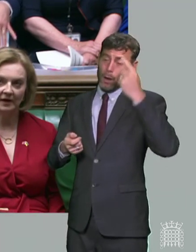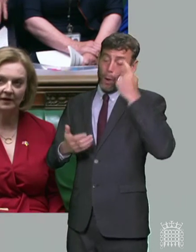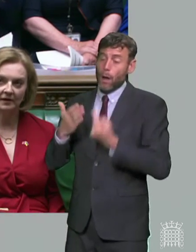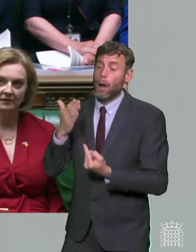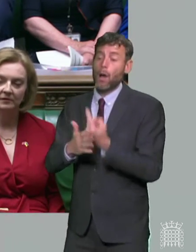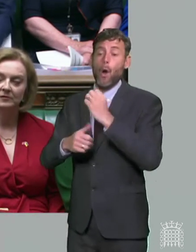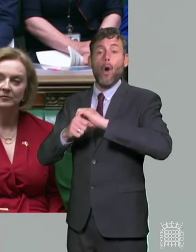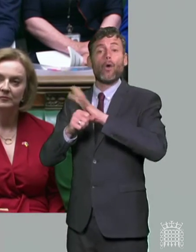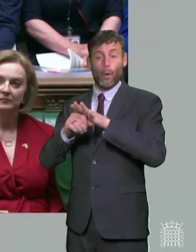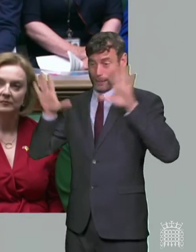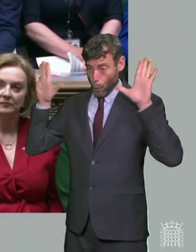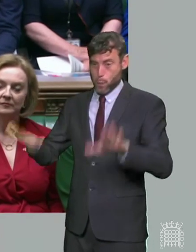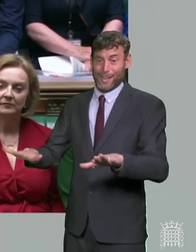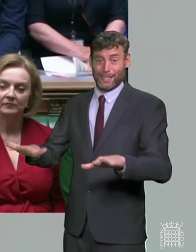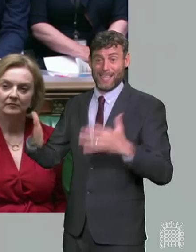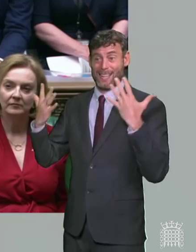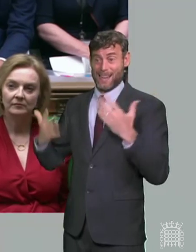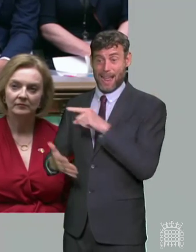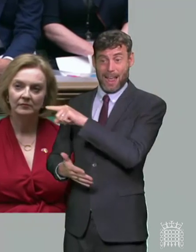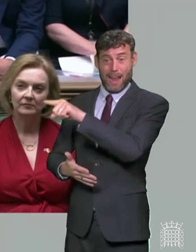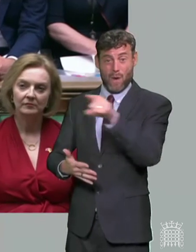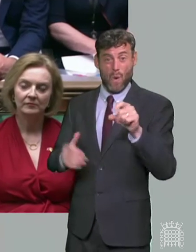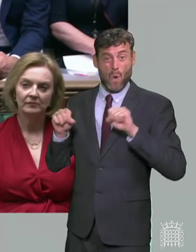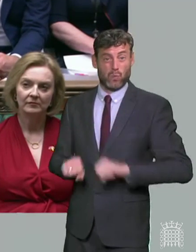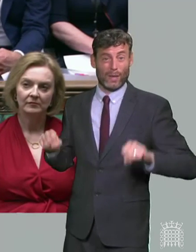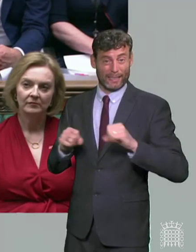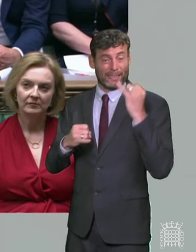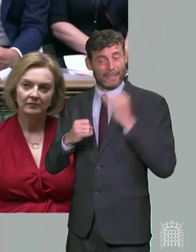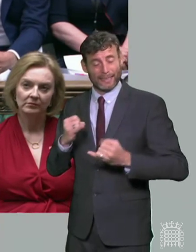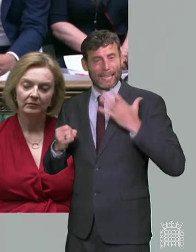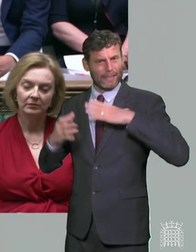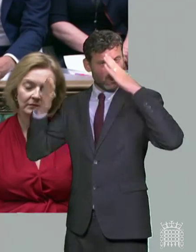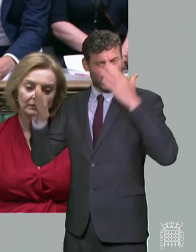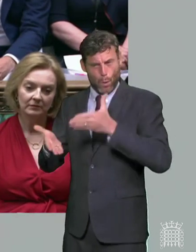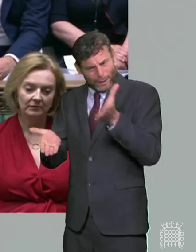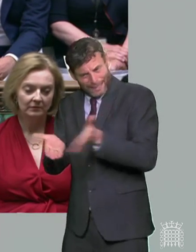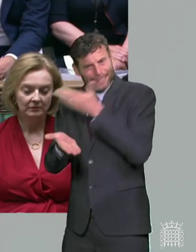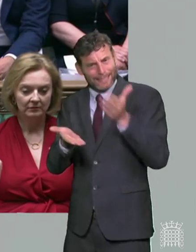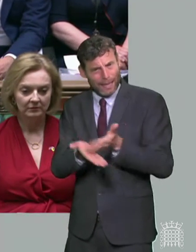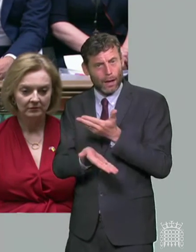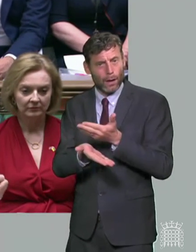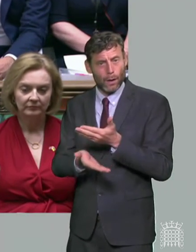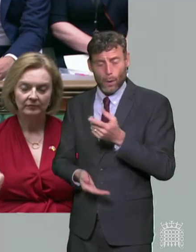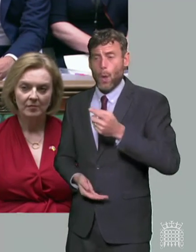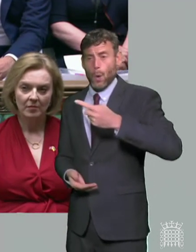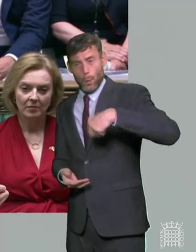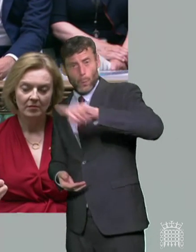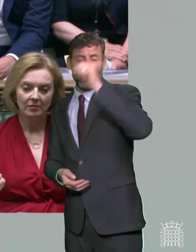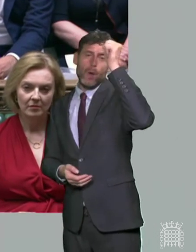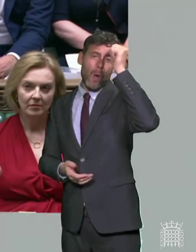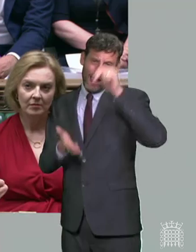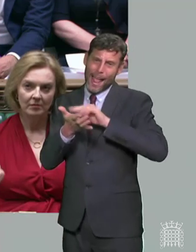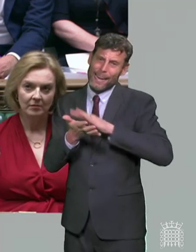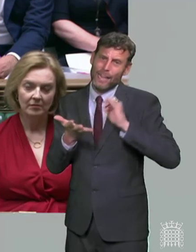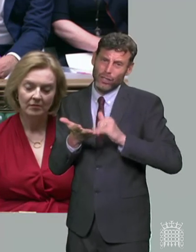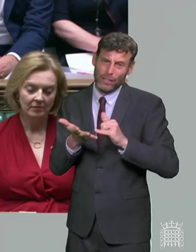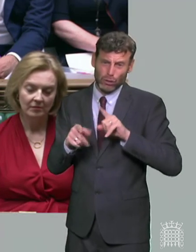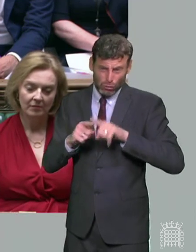Everybody understands that, and everybody understands the pressure that the NHS is under, but it is responding magnificently.